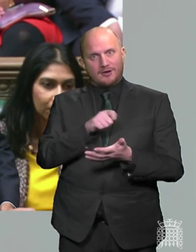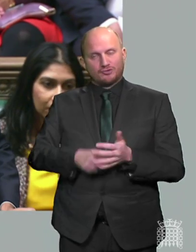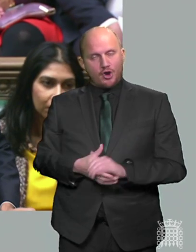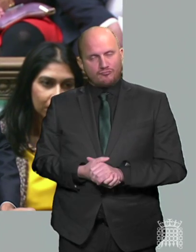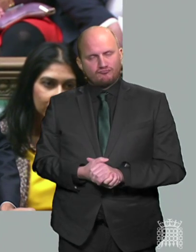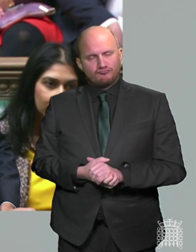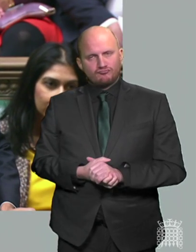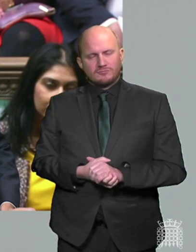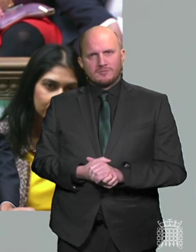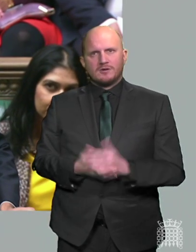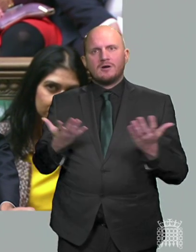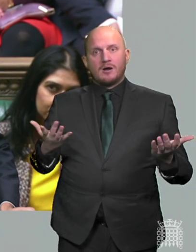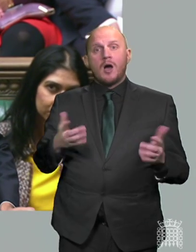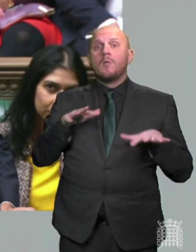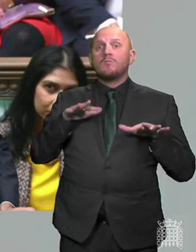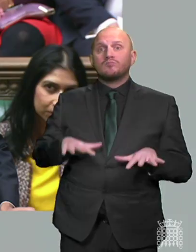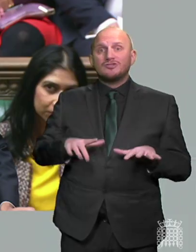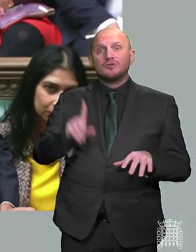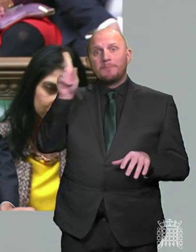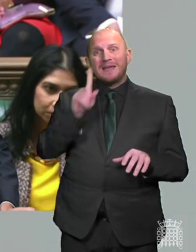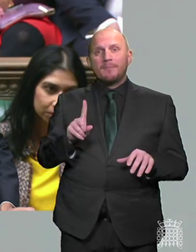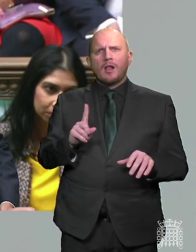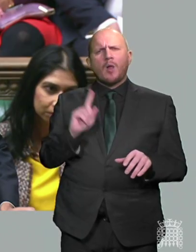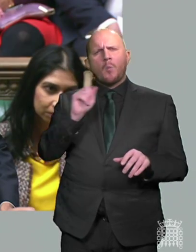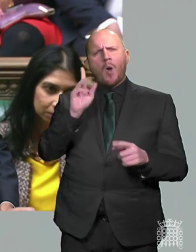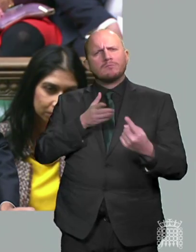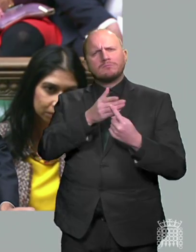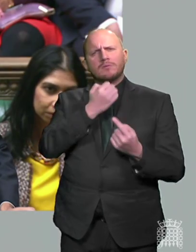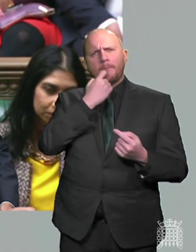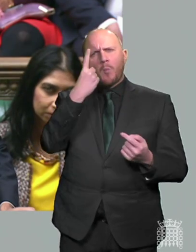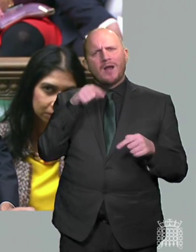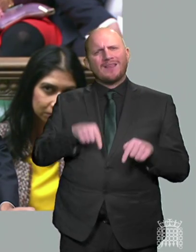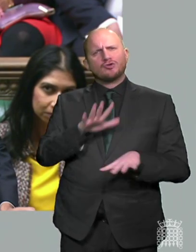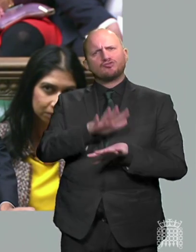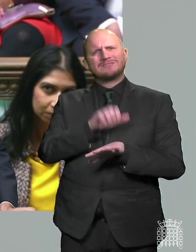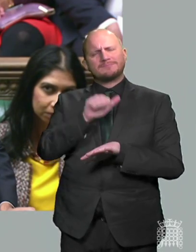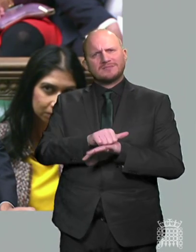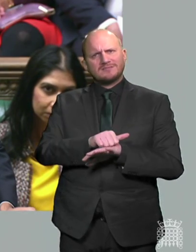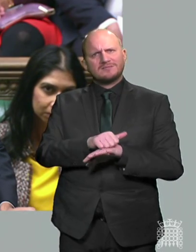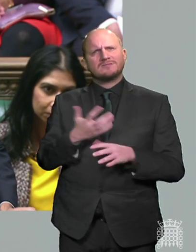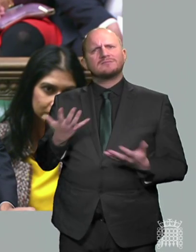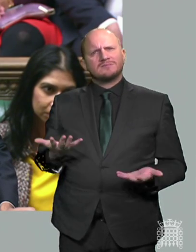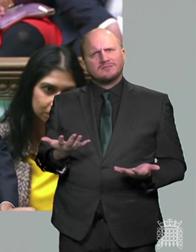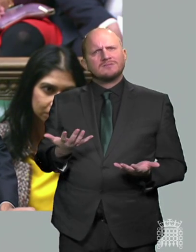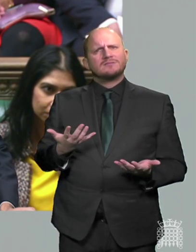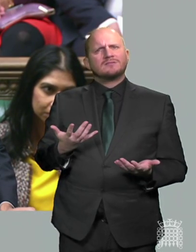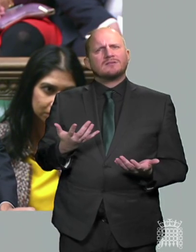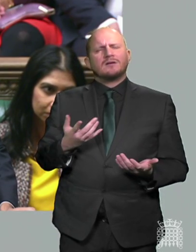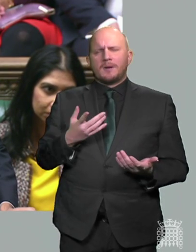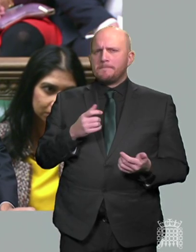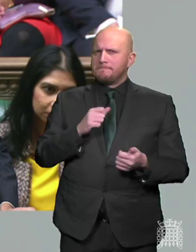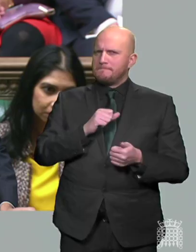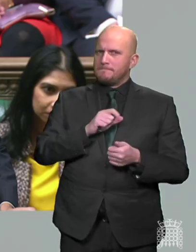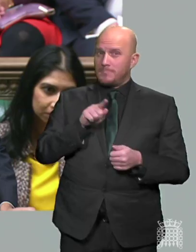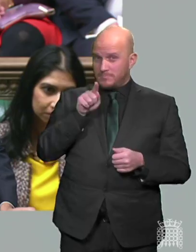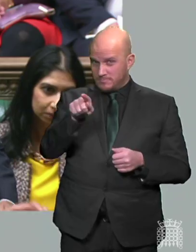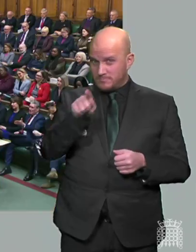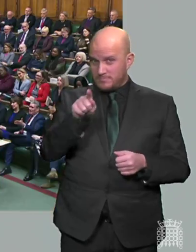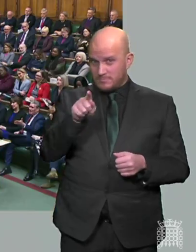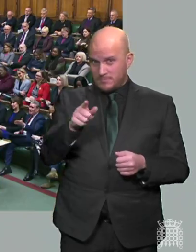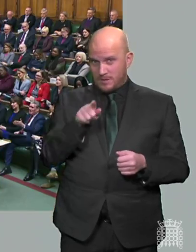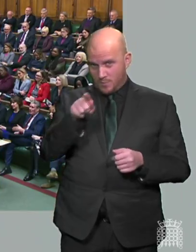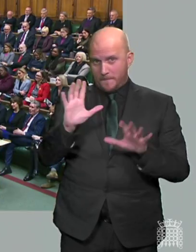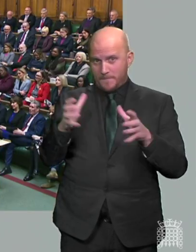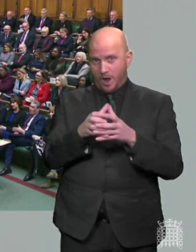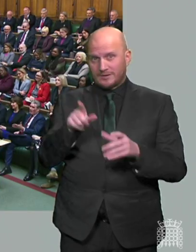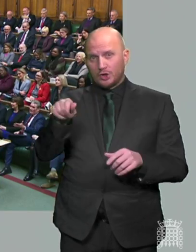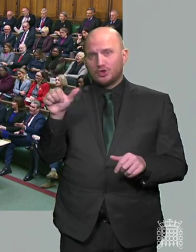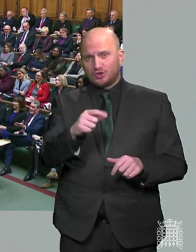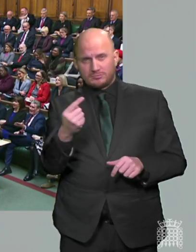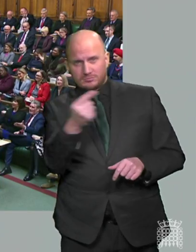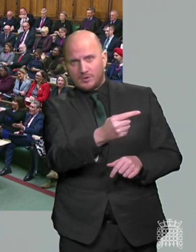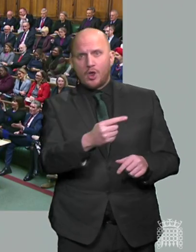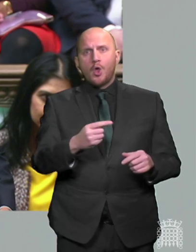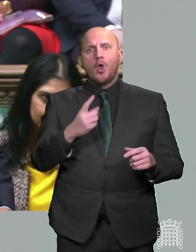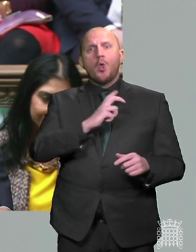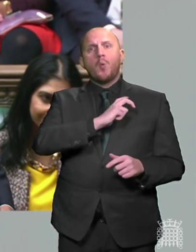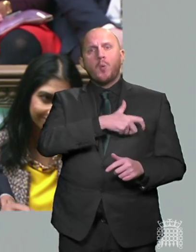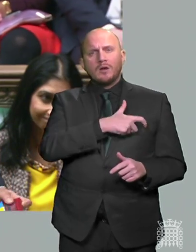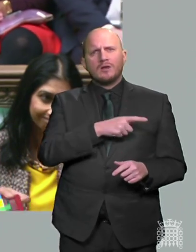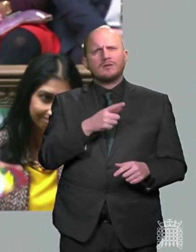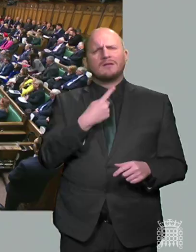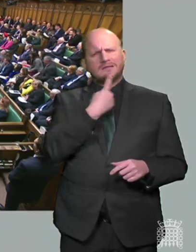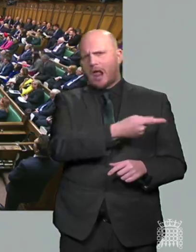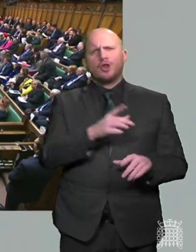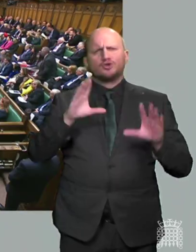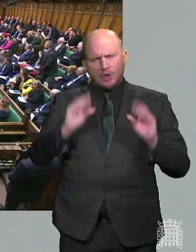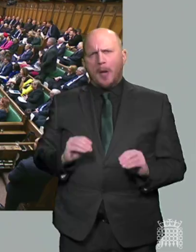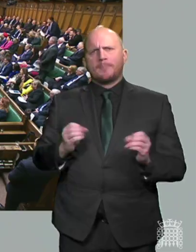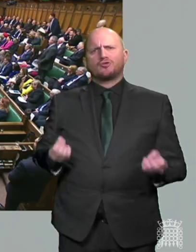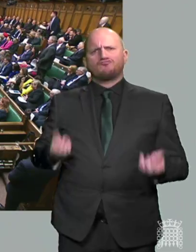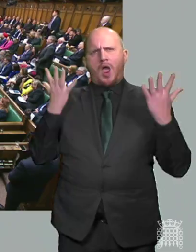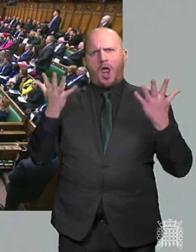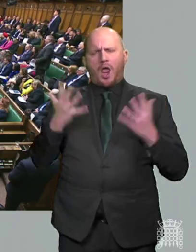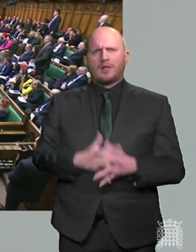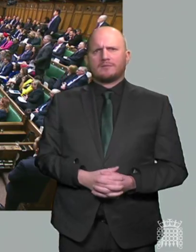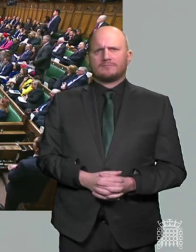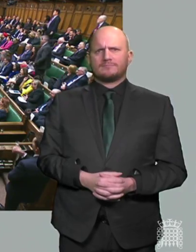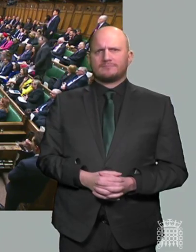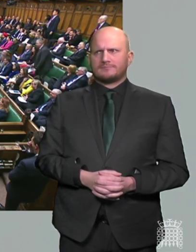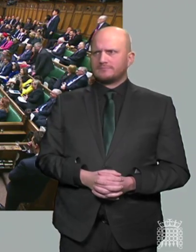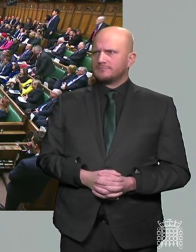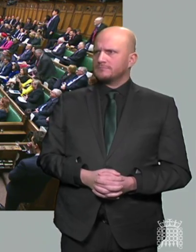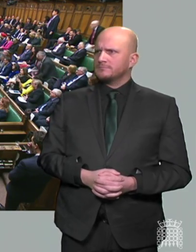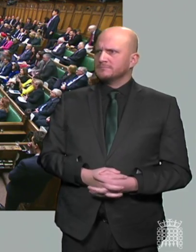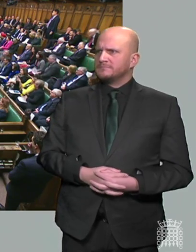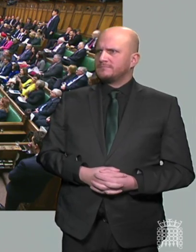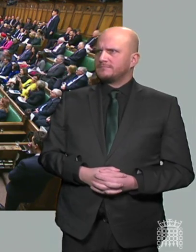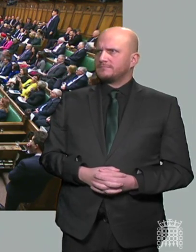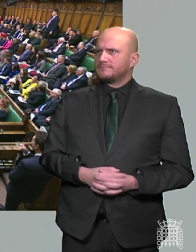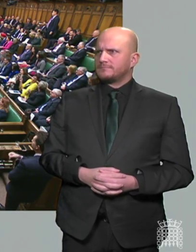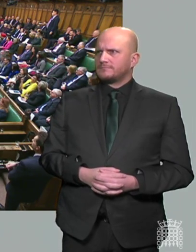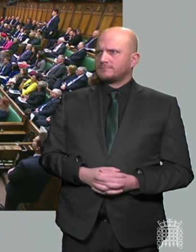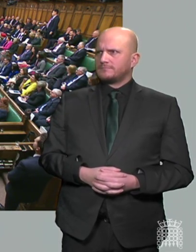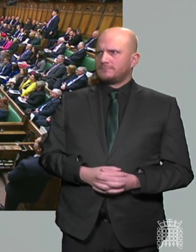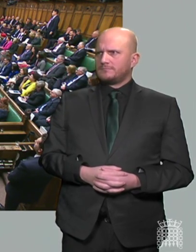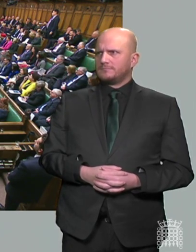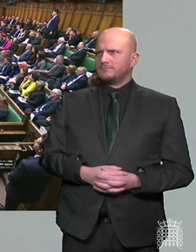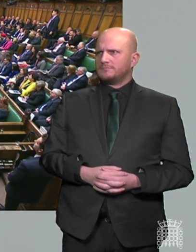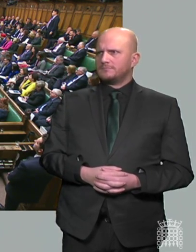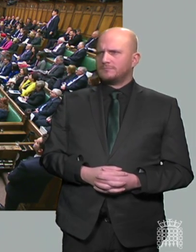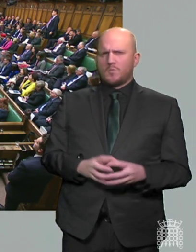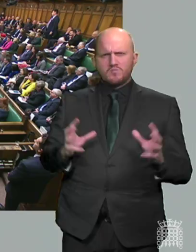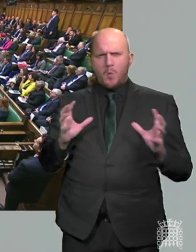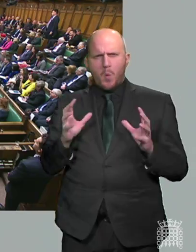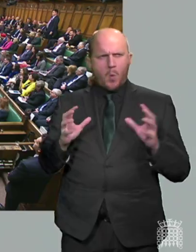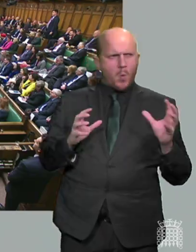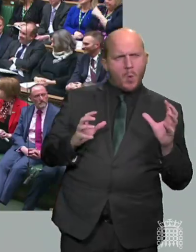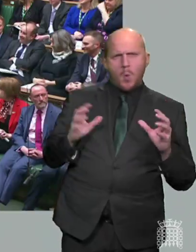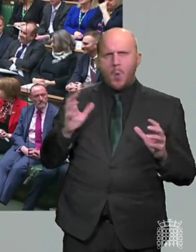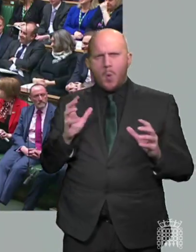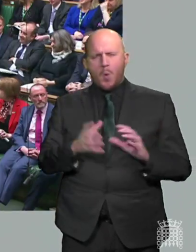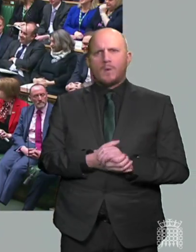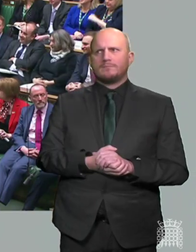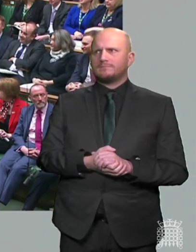All I would say when it comes to what the British people need this Christmas is that to ease the disruption on their lives the best thing that Labour Members could do is tell their union bosses to call off the damaging strikes.